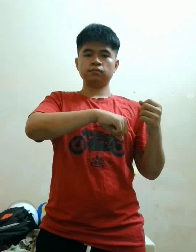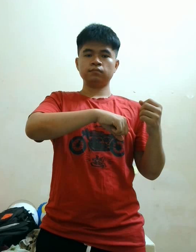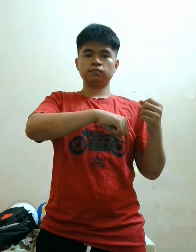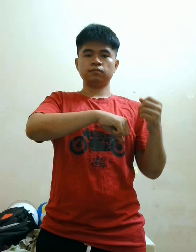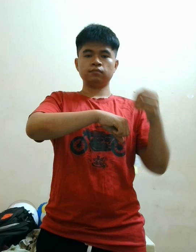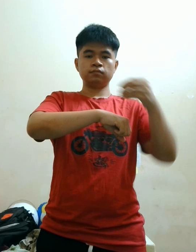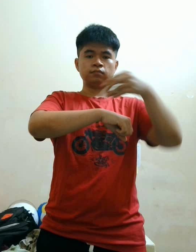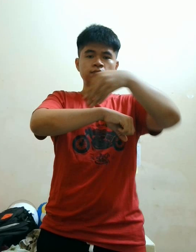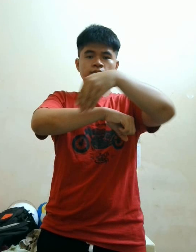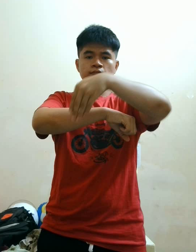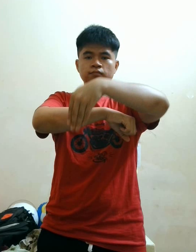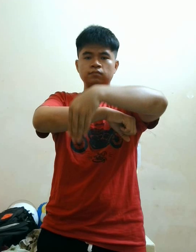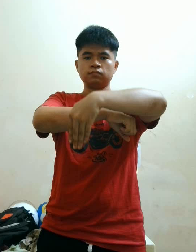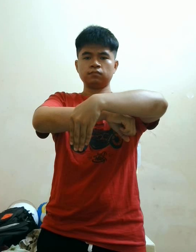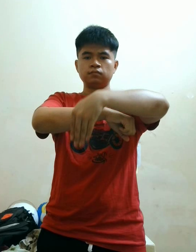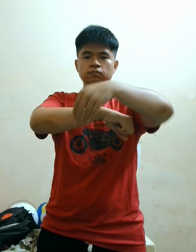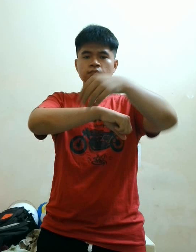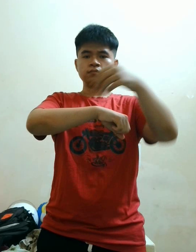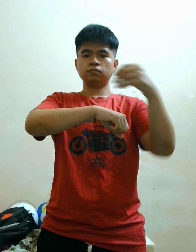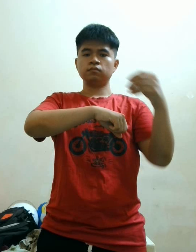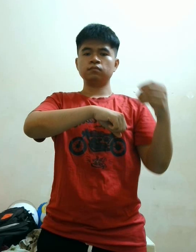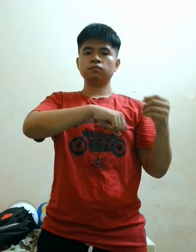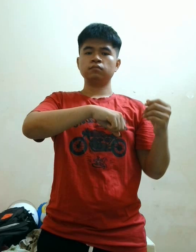buoi chieu